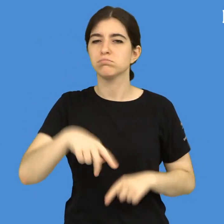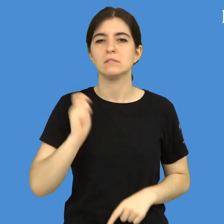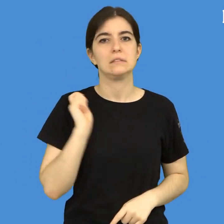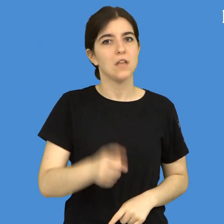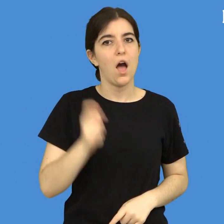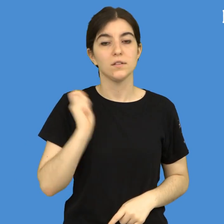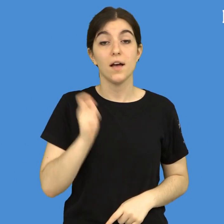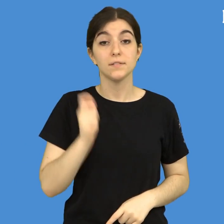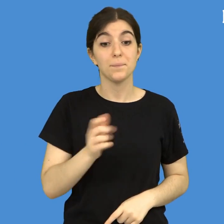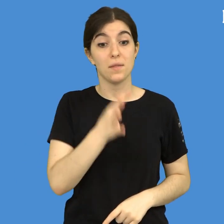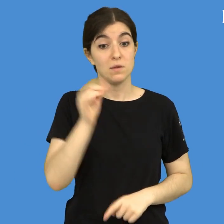frecuente